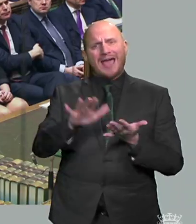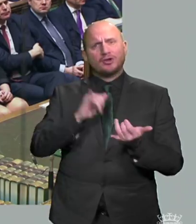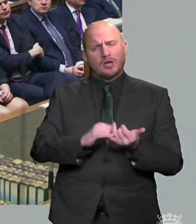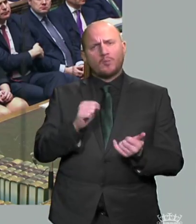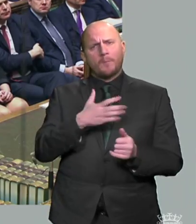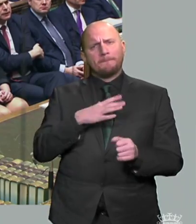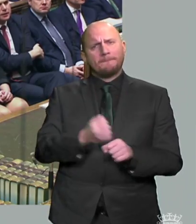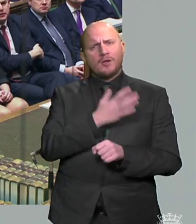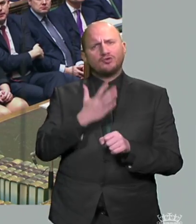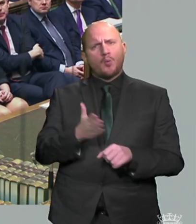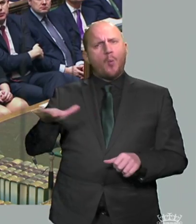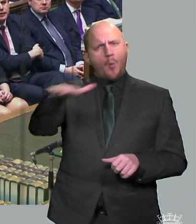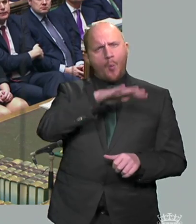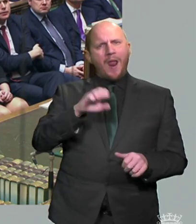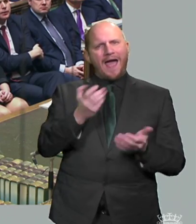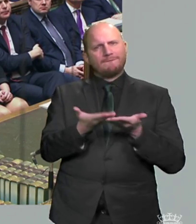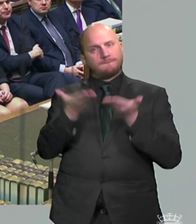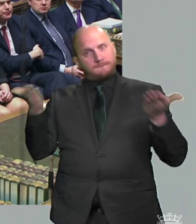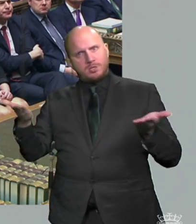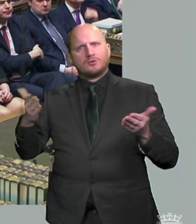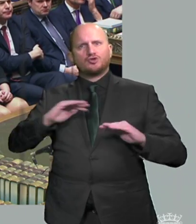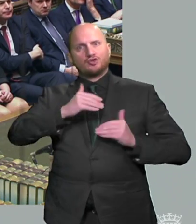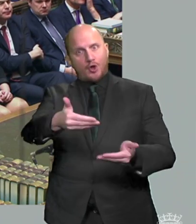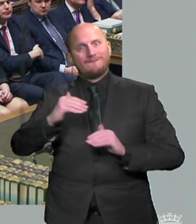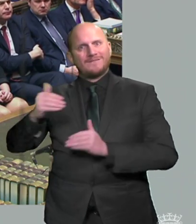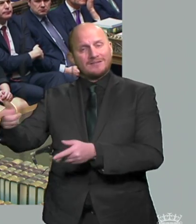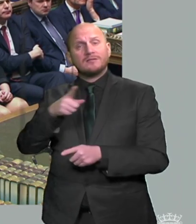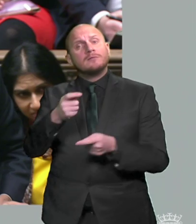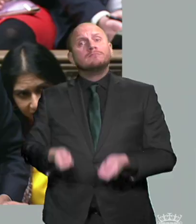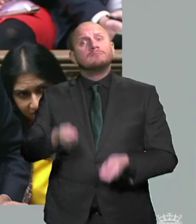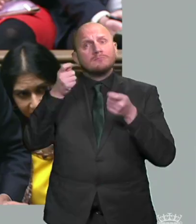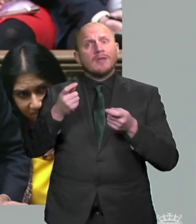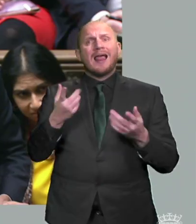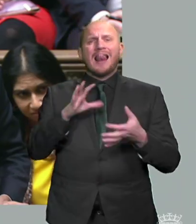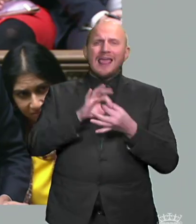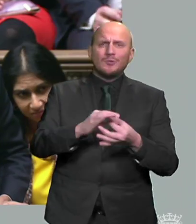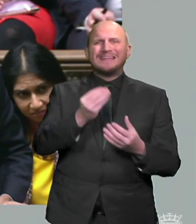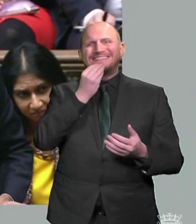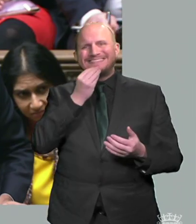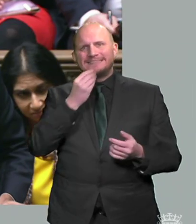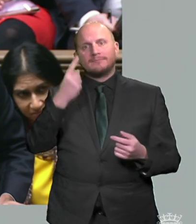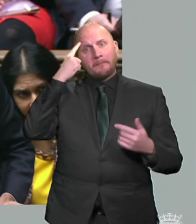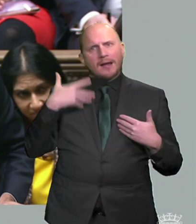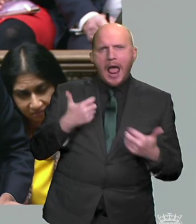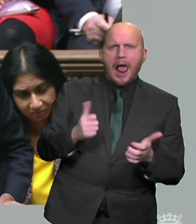He is also right to raise the issue of eating disorders, for which provision is currently expanding.